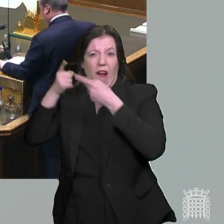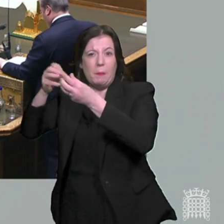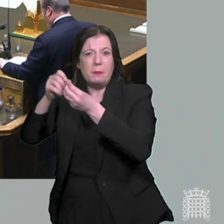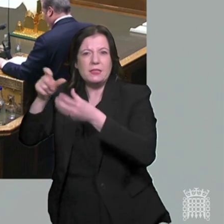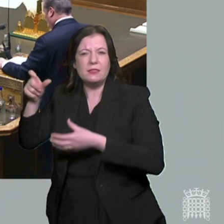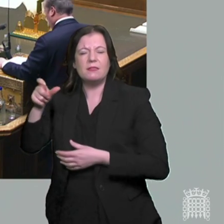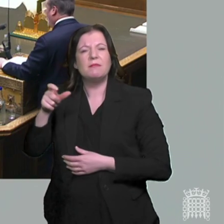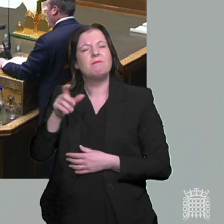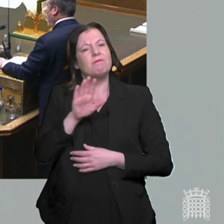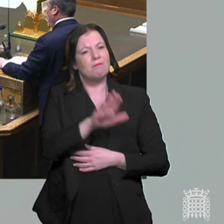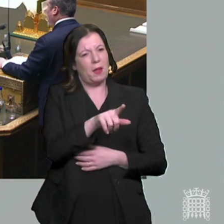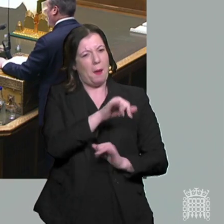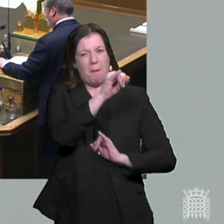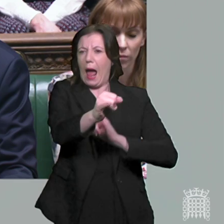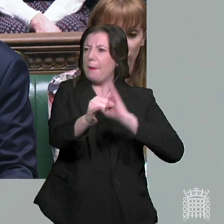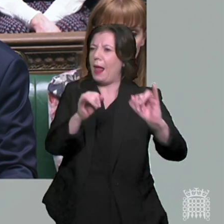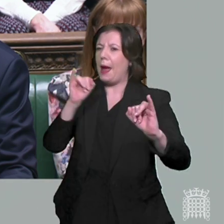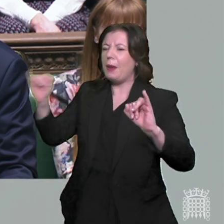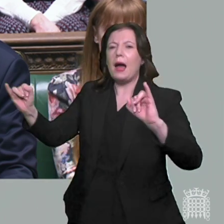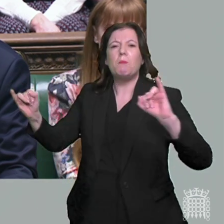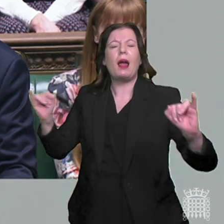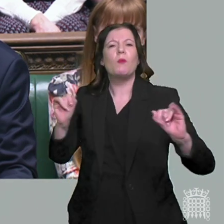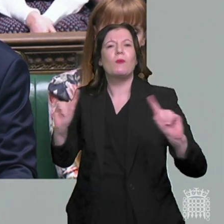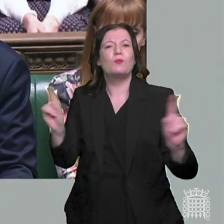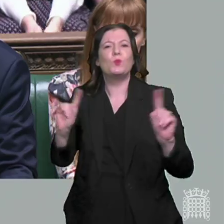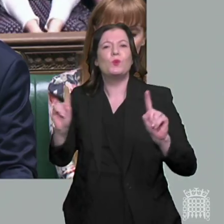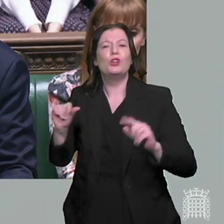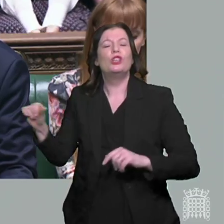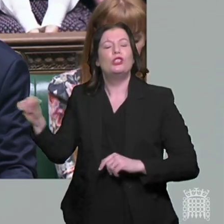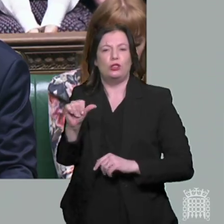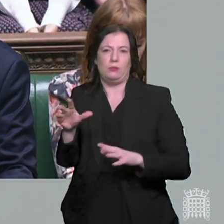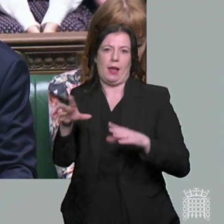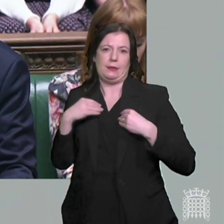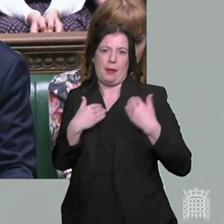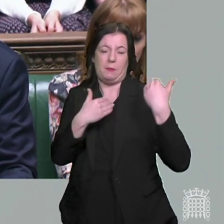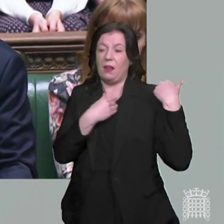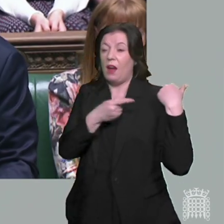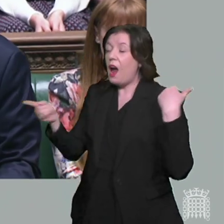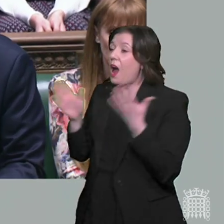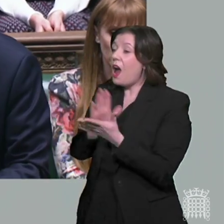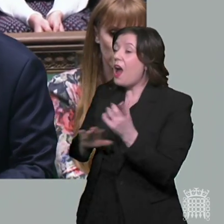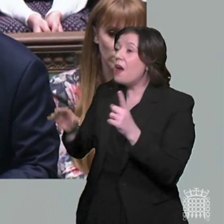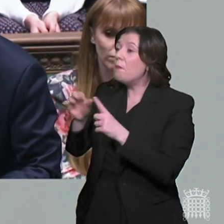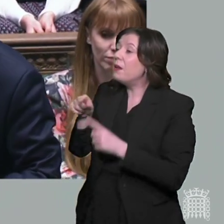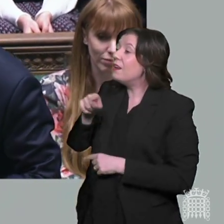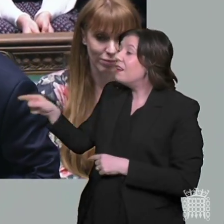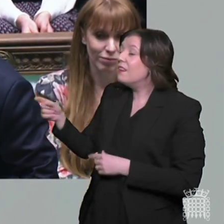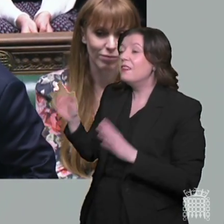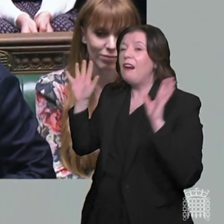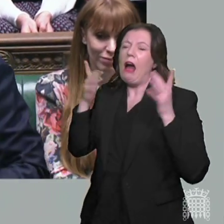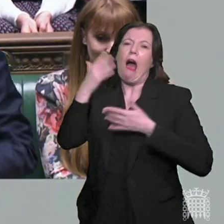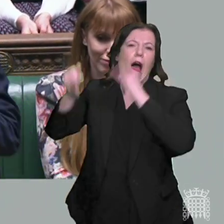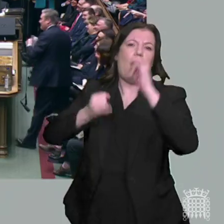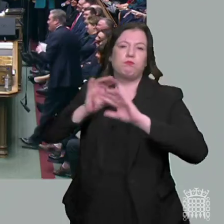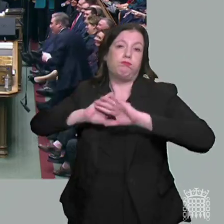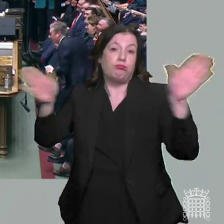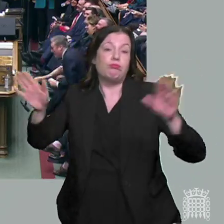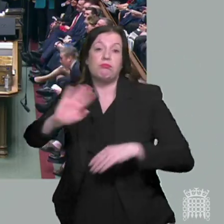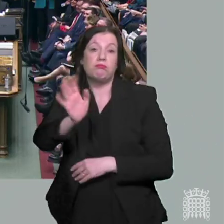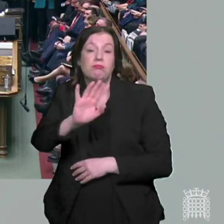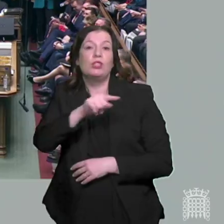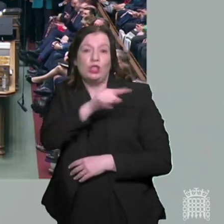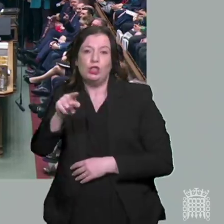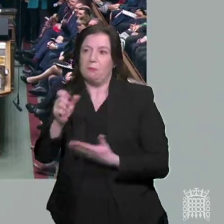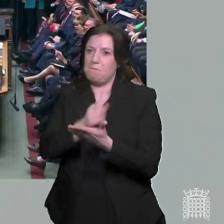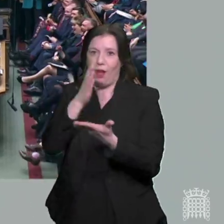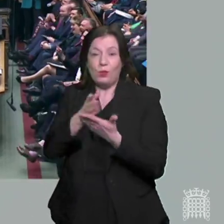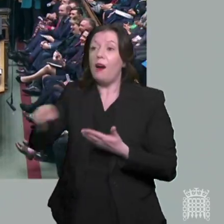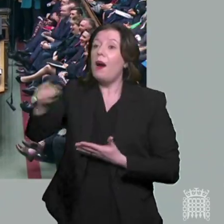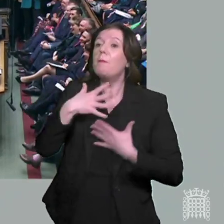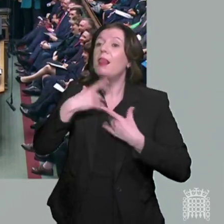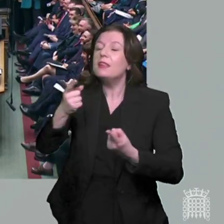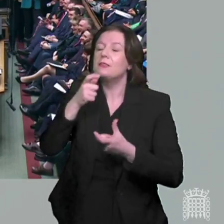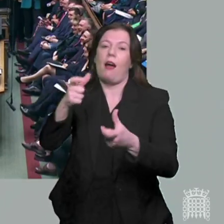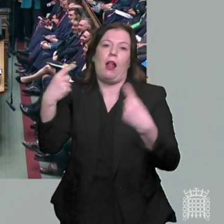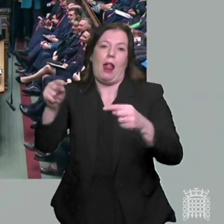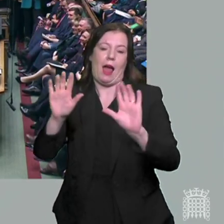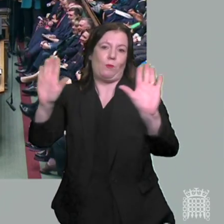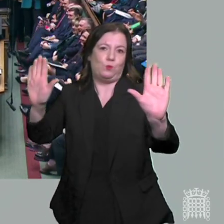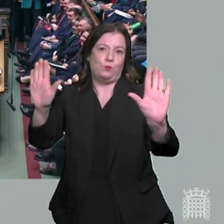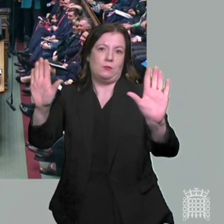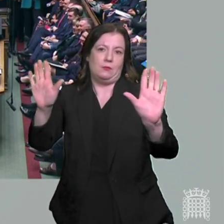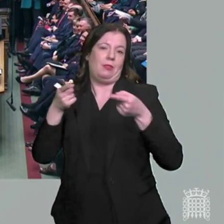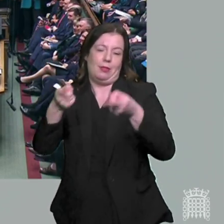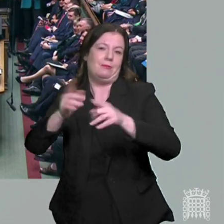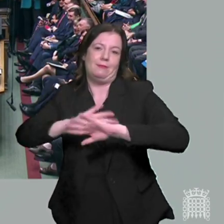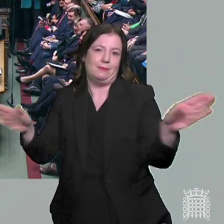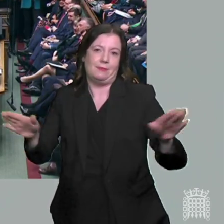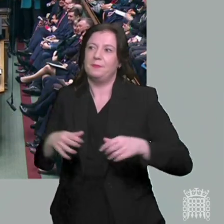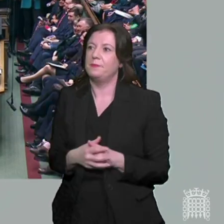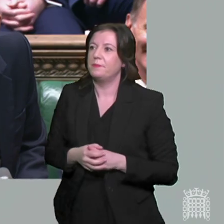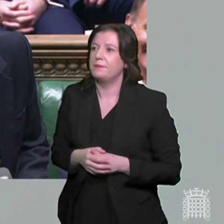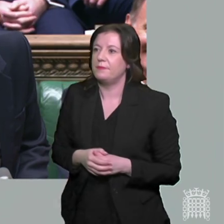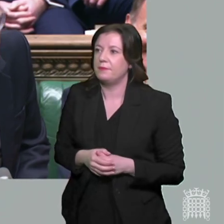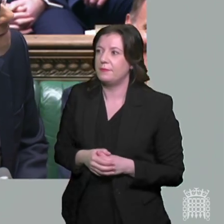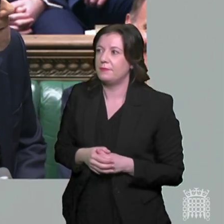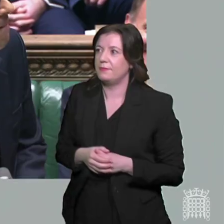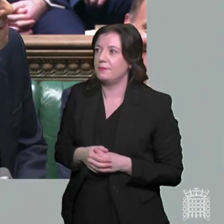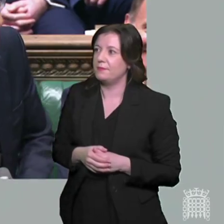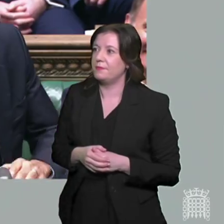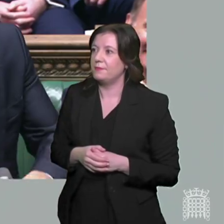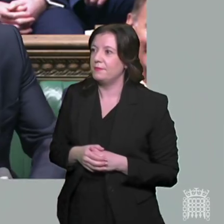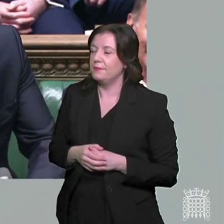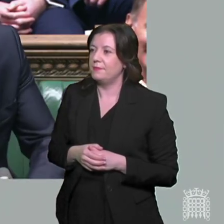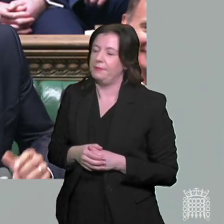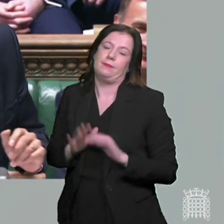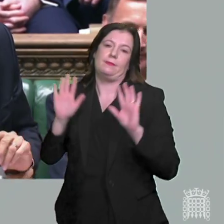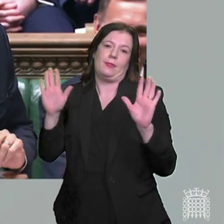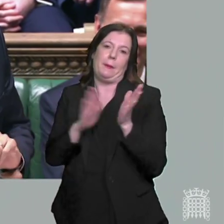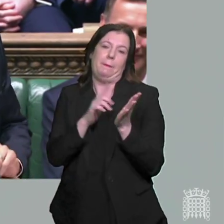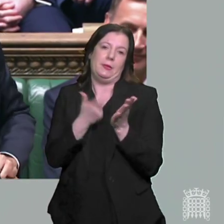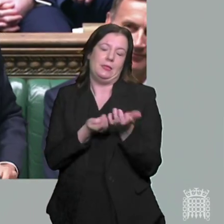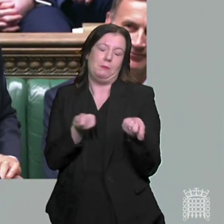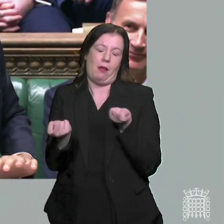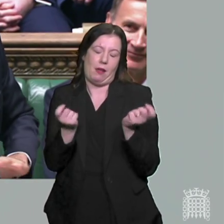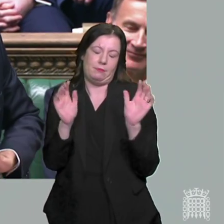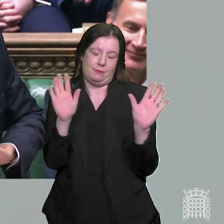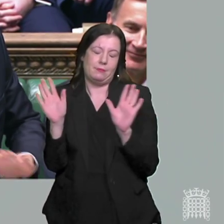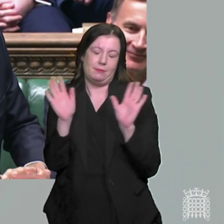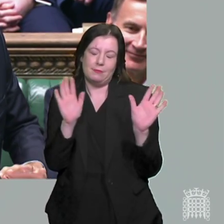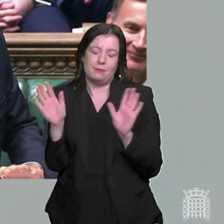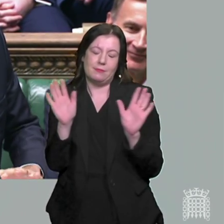Rather than blame everyone else, why doesn’t the Prime Minister take some responsibility and stand up to his snowflake MPs who are waging war on free speech?